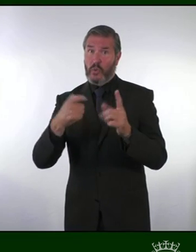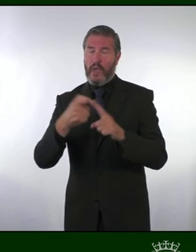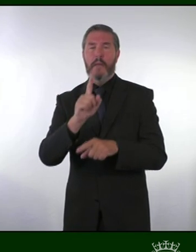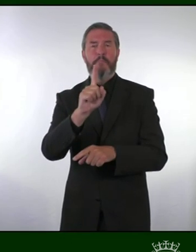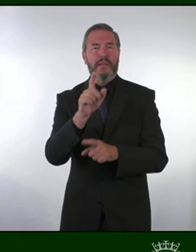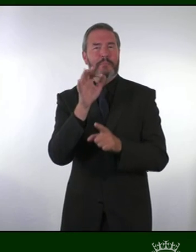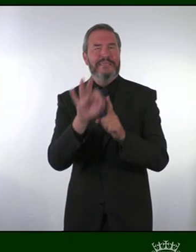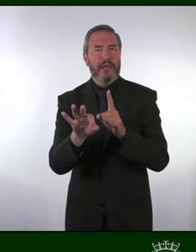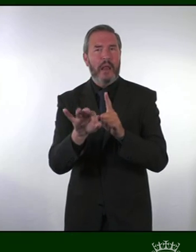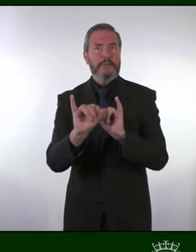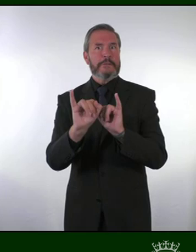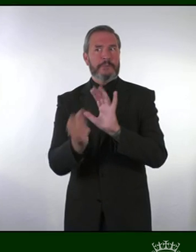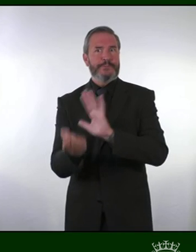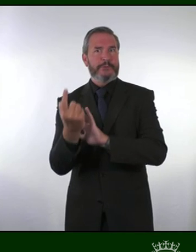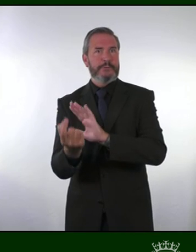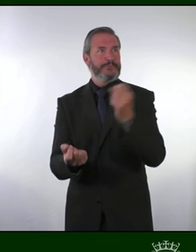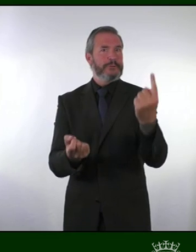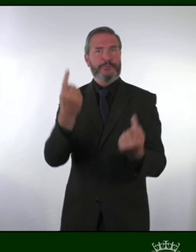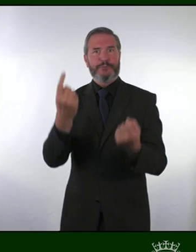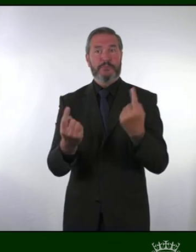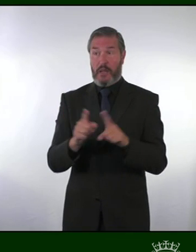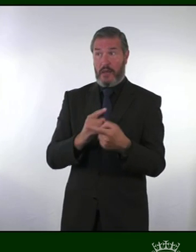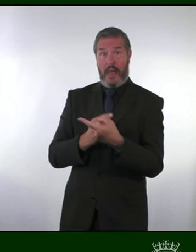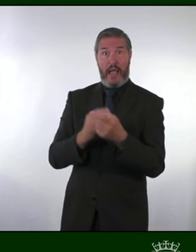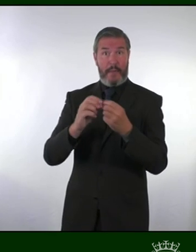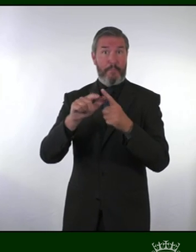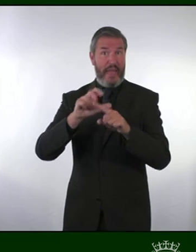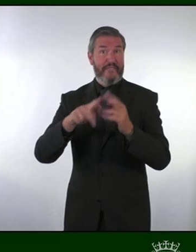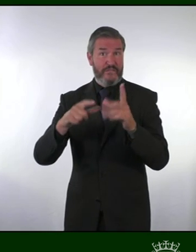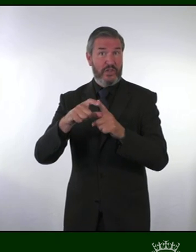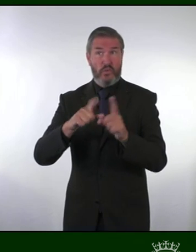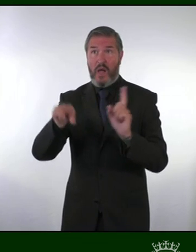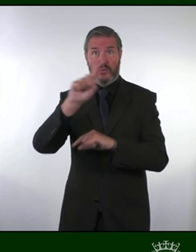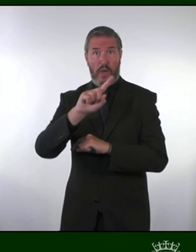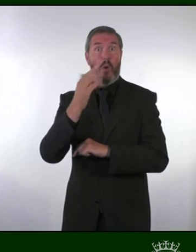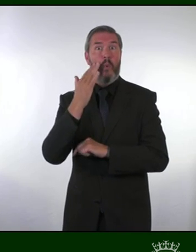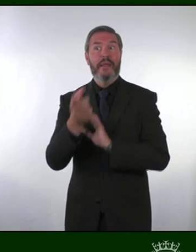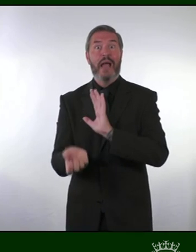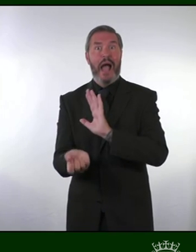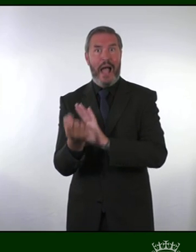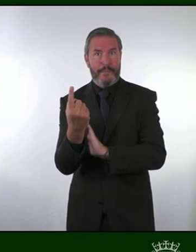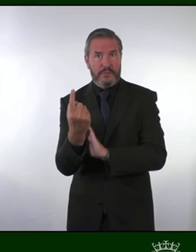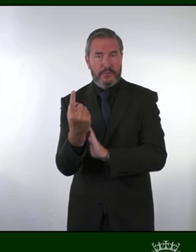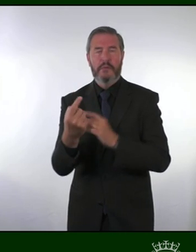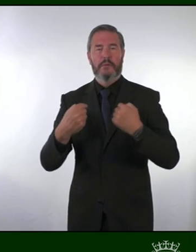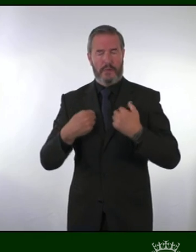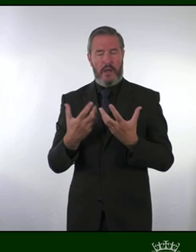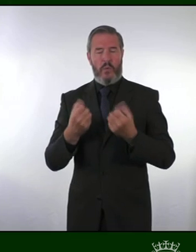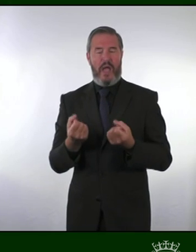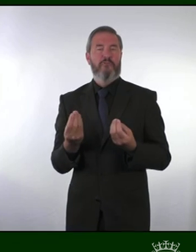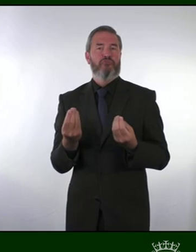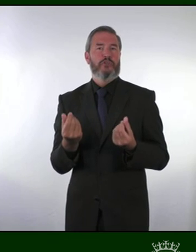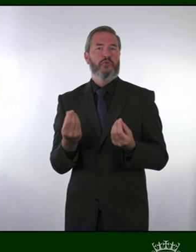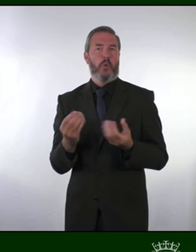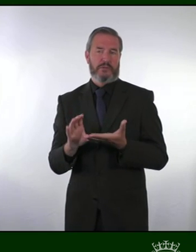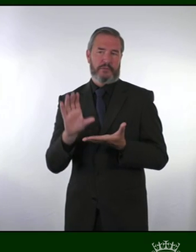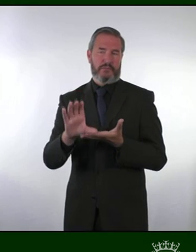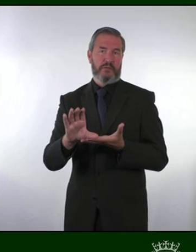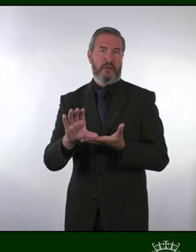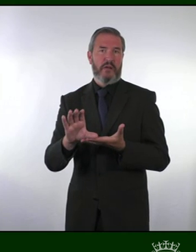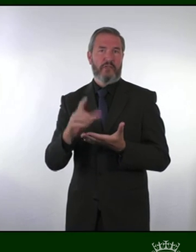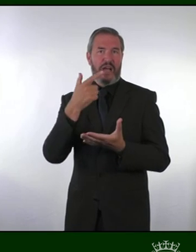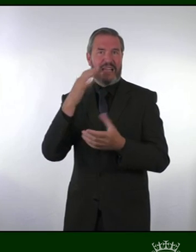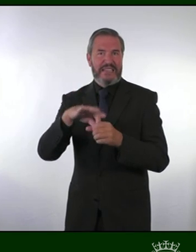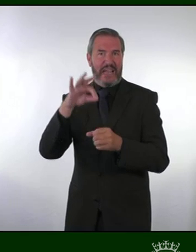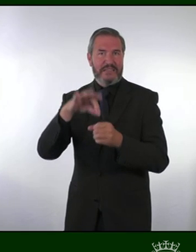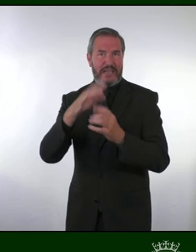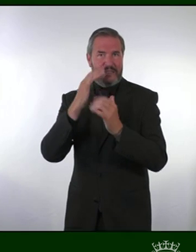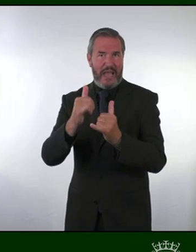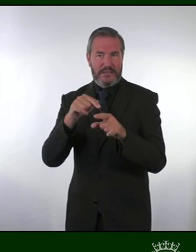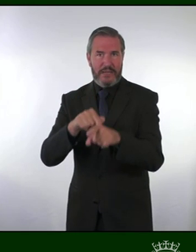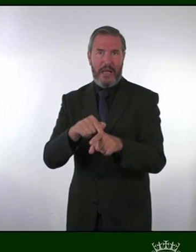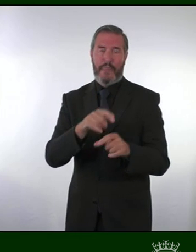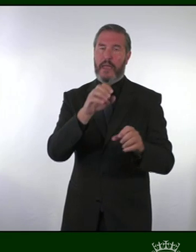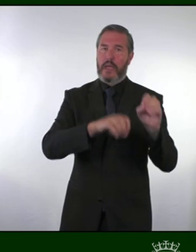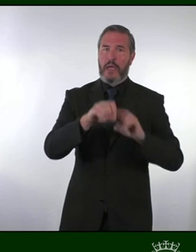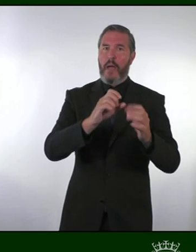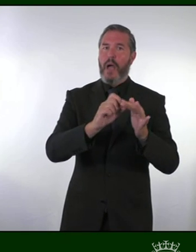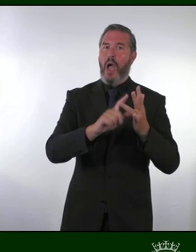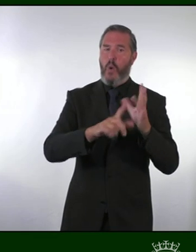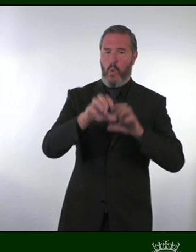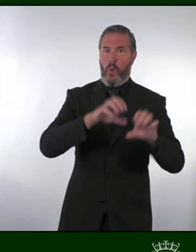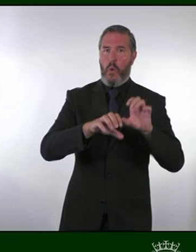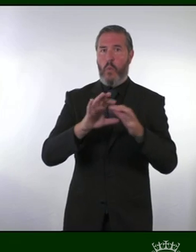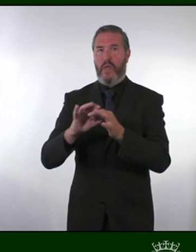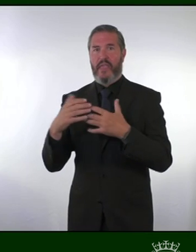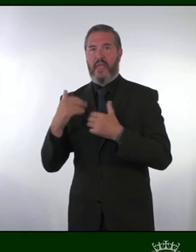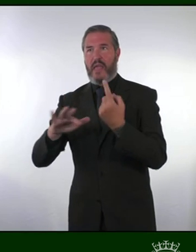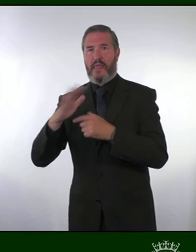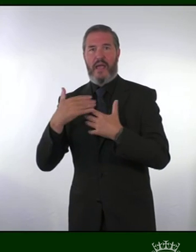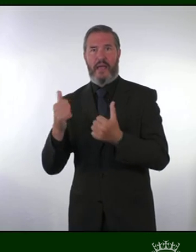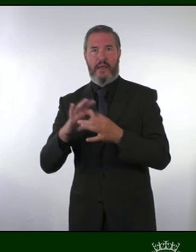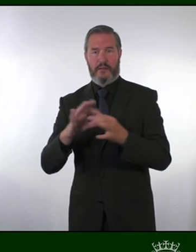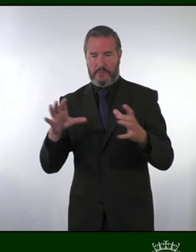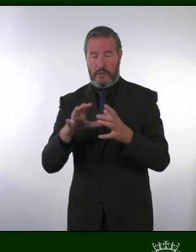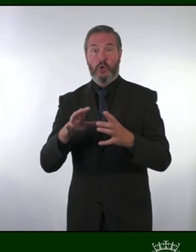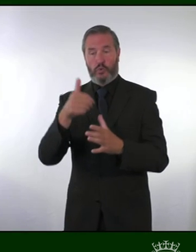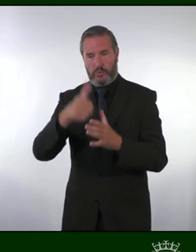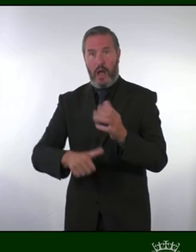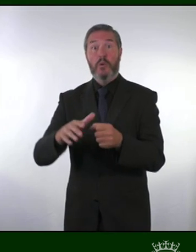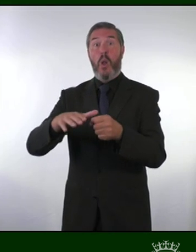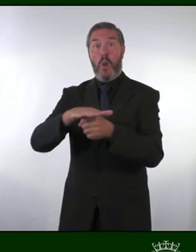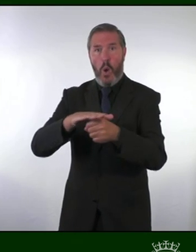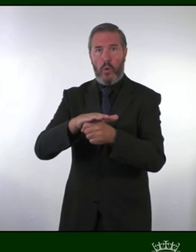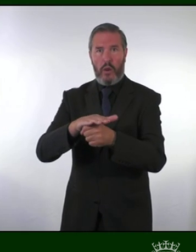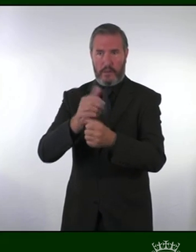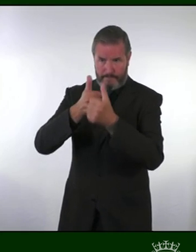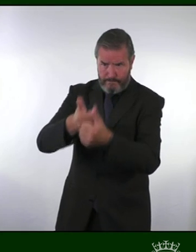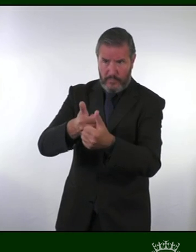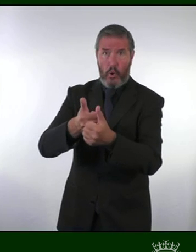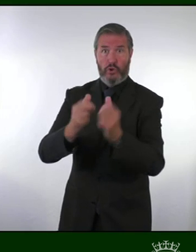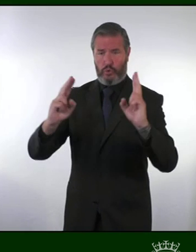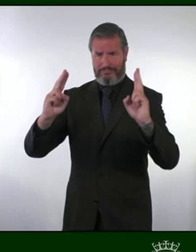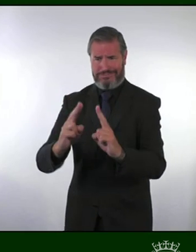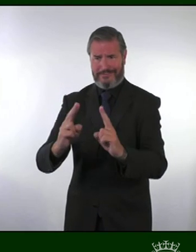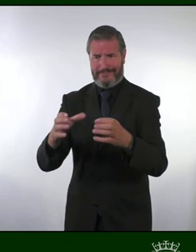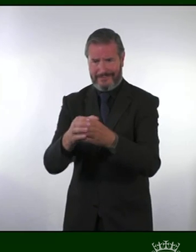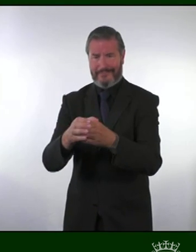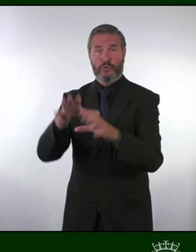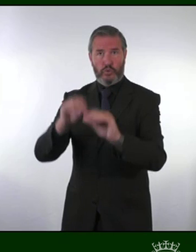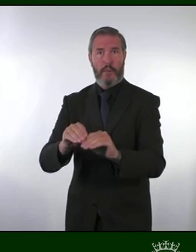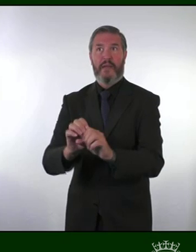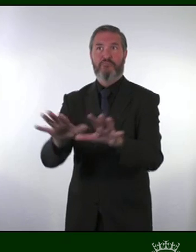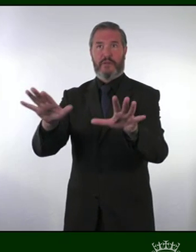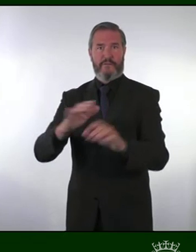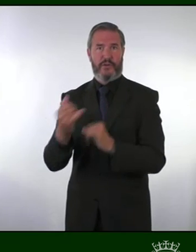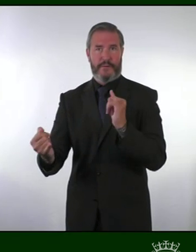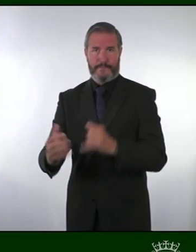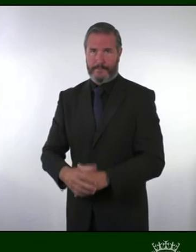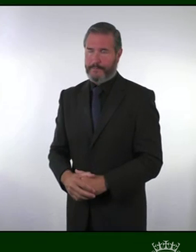Where there are particular outbreaks and particular hotspots, such as in Bedford or elsewhere, we now have the resources of our Test and Trace operation and the joint biosecurity centre, which are getting better and better the whole time, to implement those local crackdowns and cluster-busting operations.